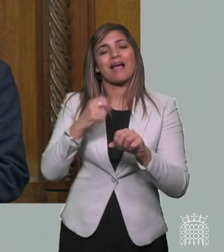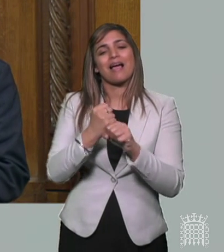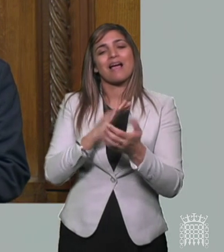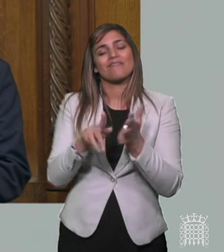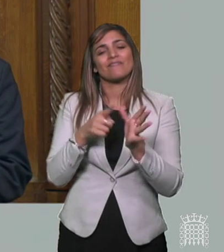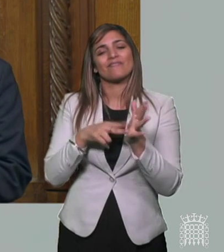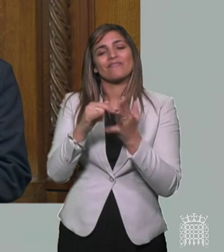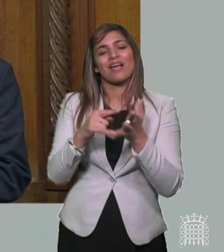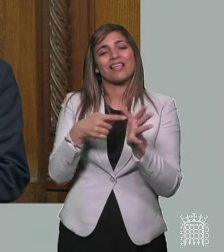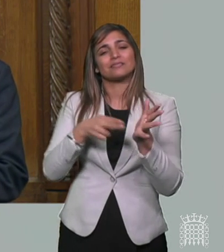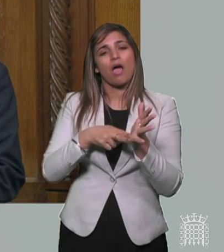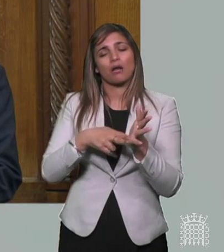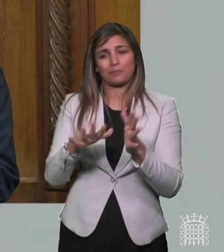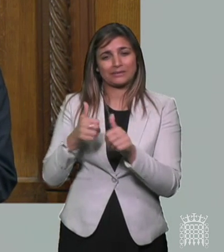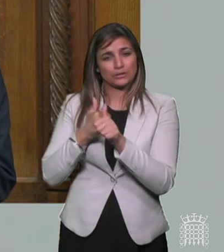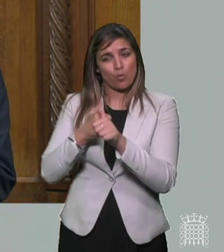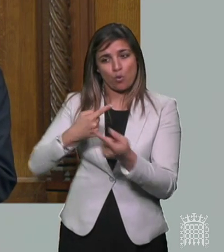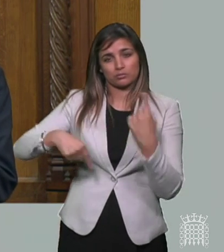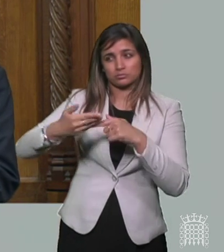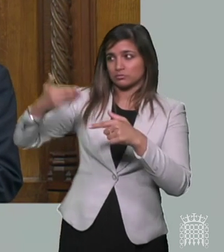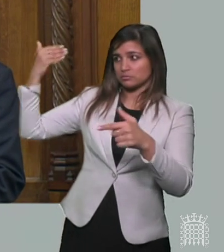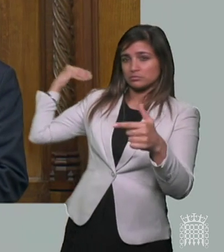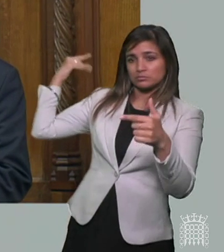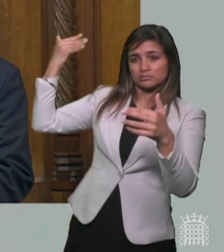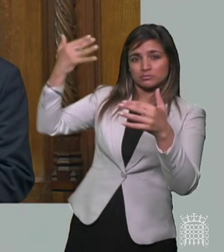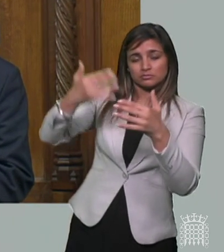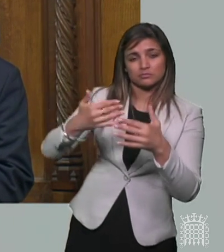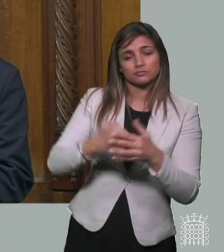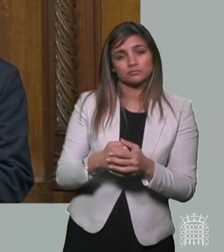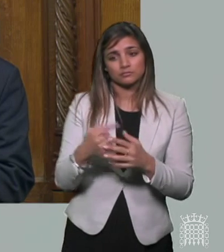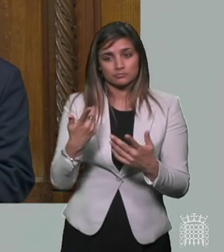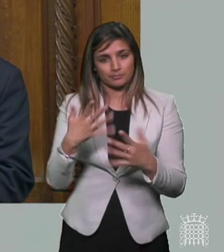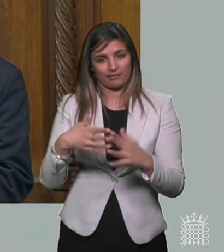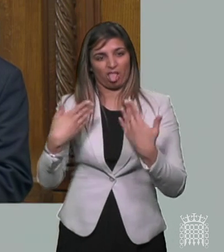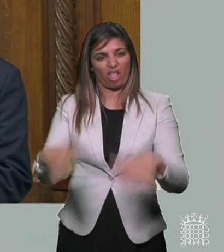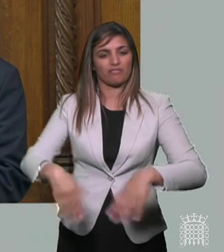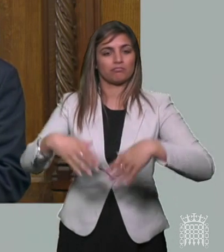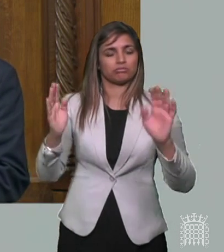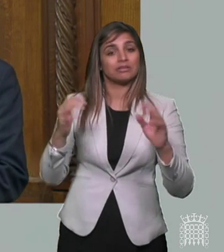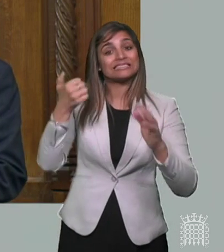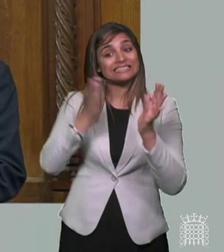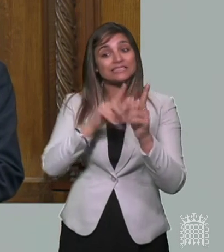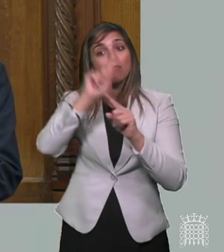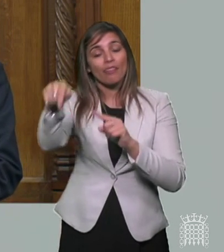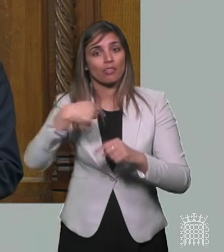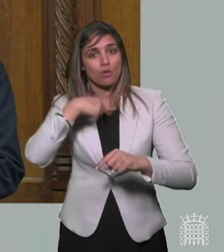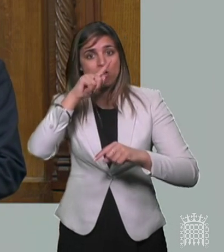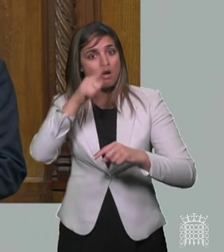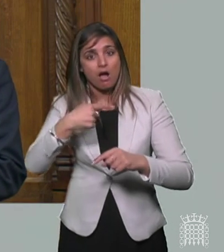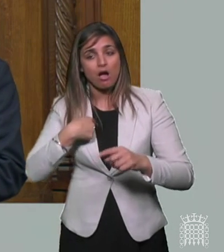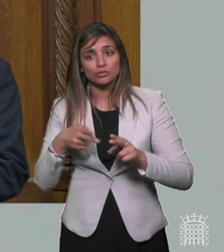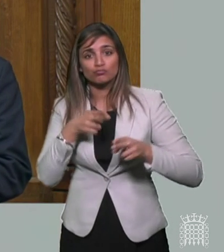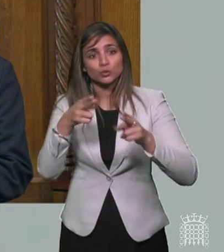After six months, we do not have a credible route to help people out of Afghanistan safely.